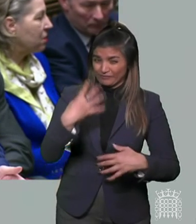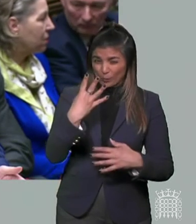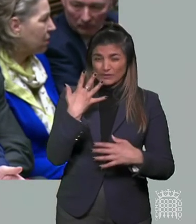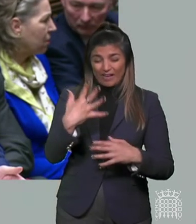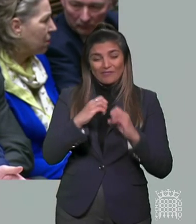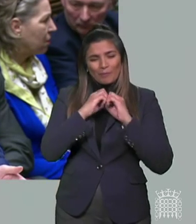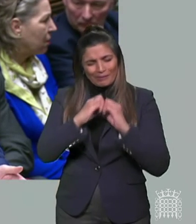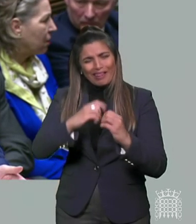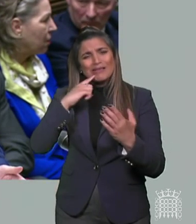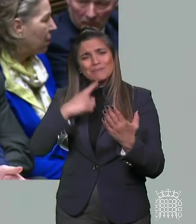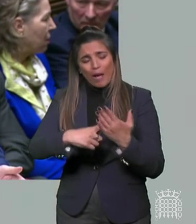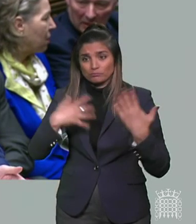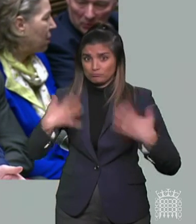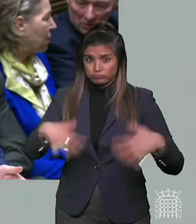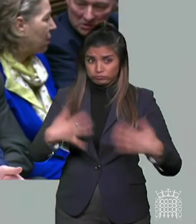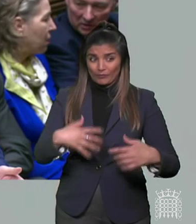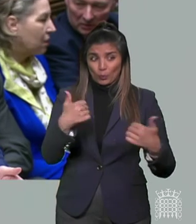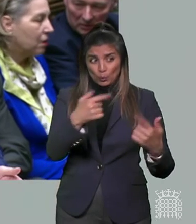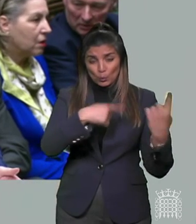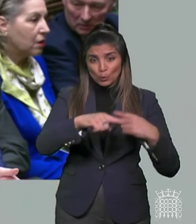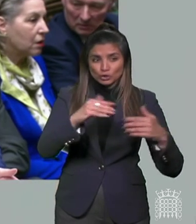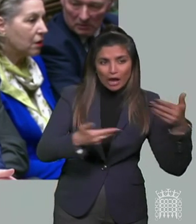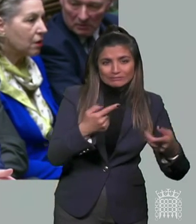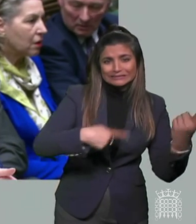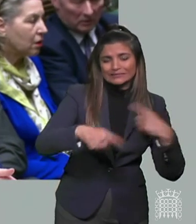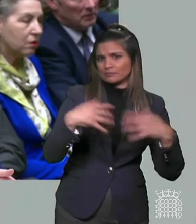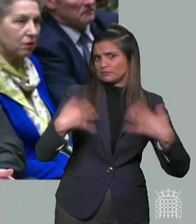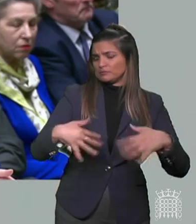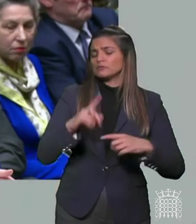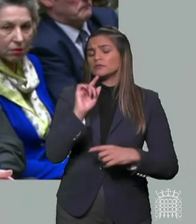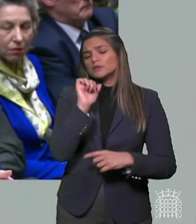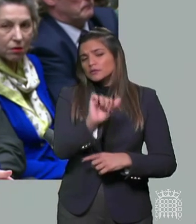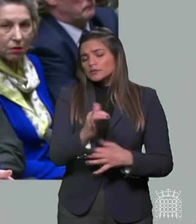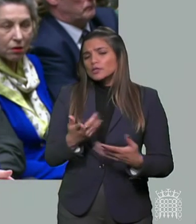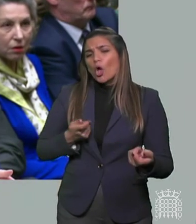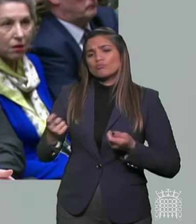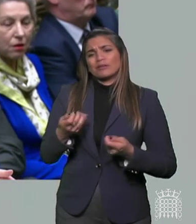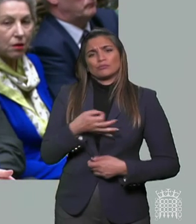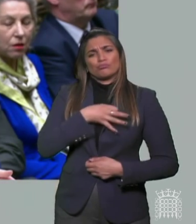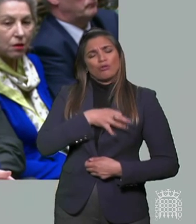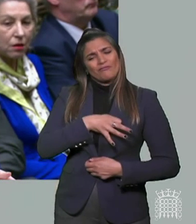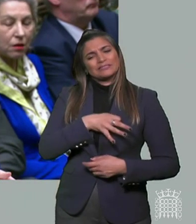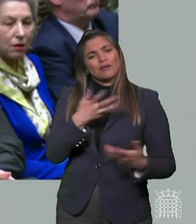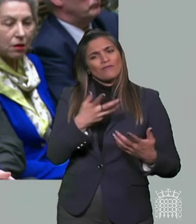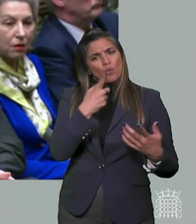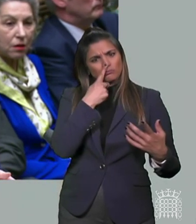He is right that the fourth licence will ensure operator profits are better aligned with returns to good causes.